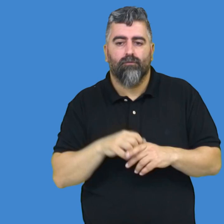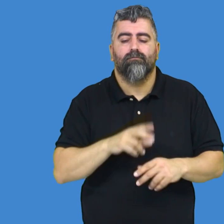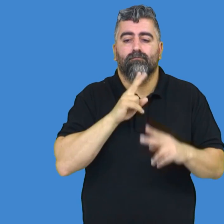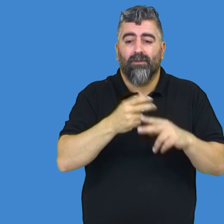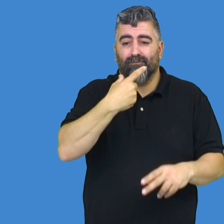nombre